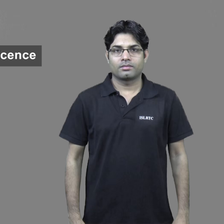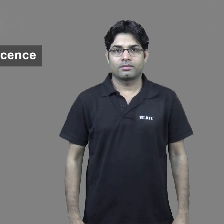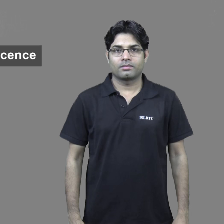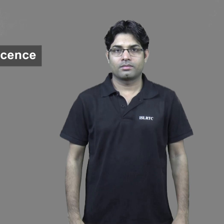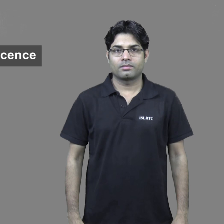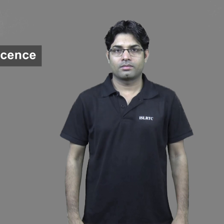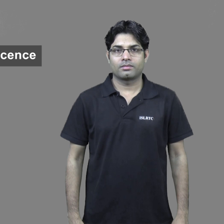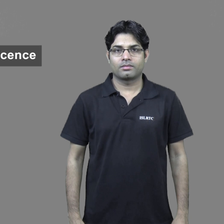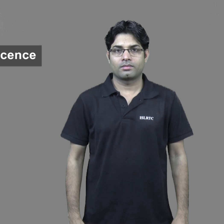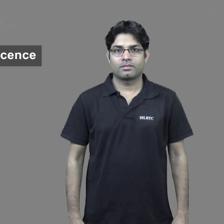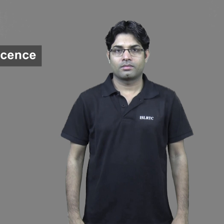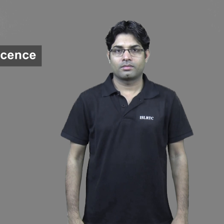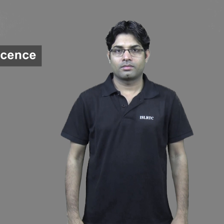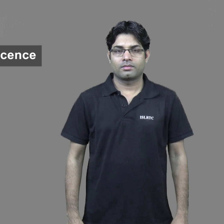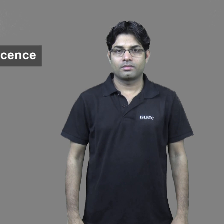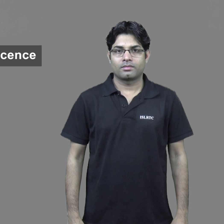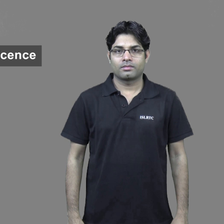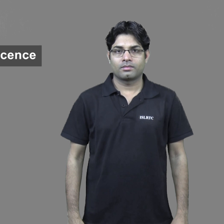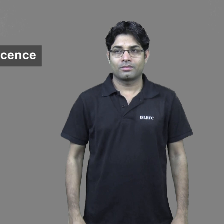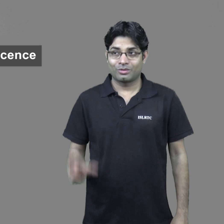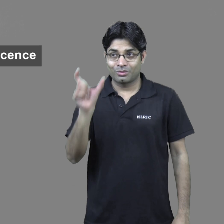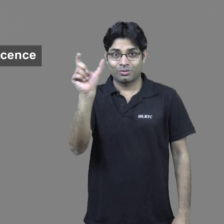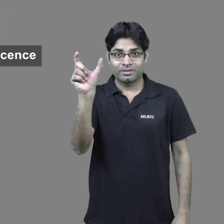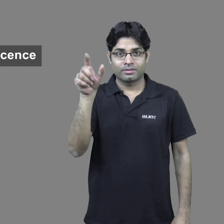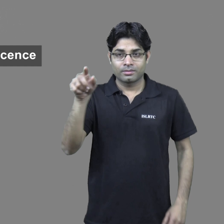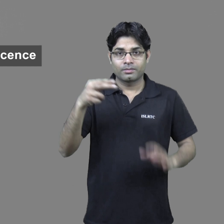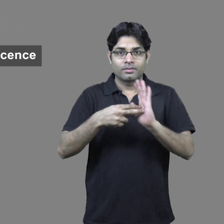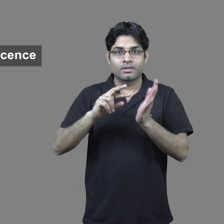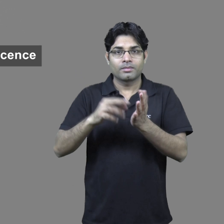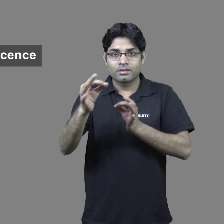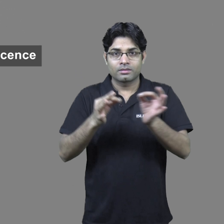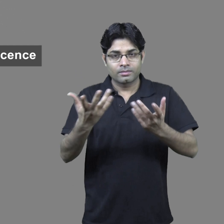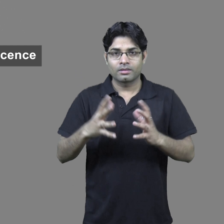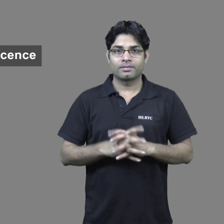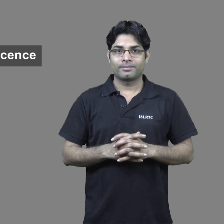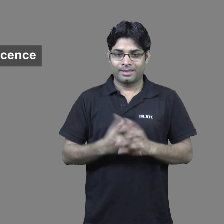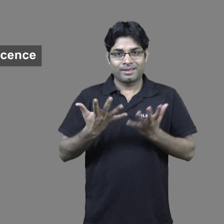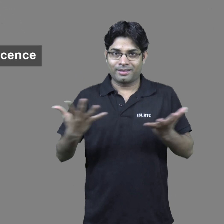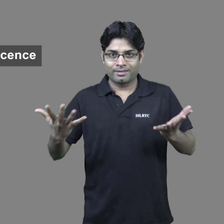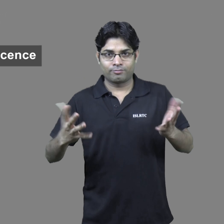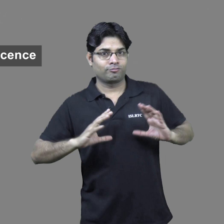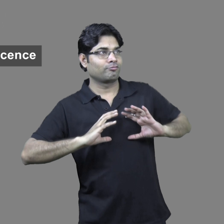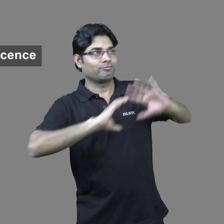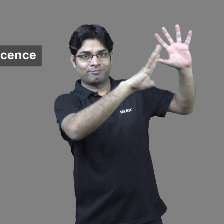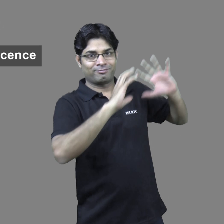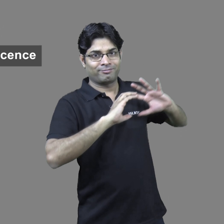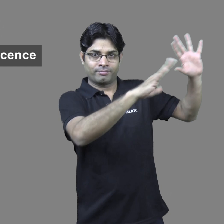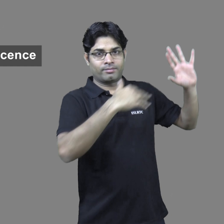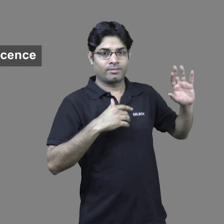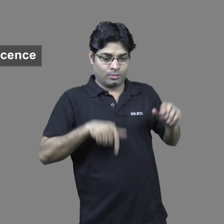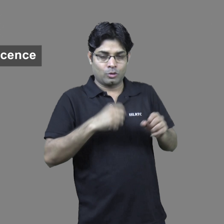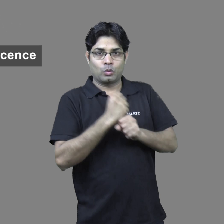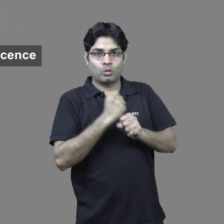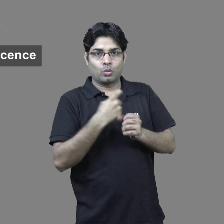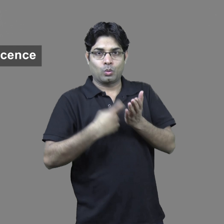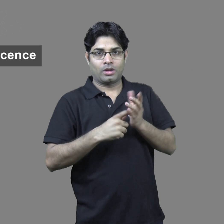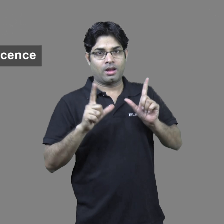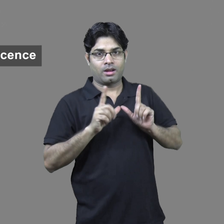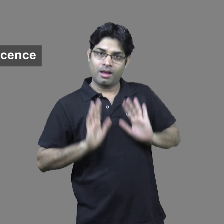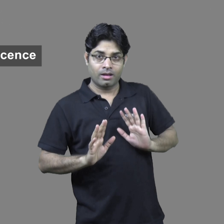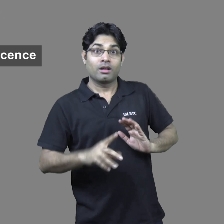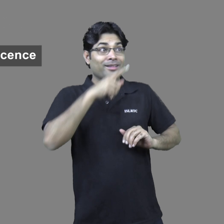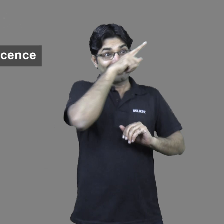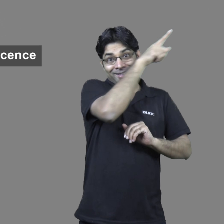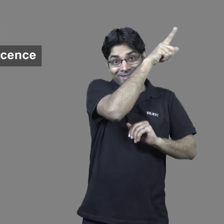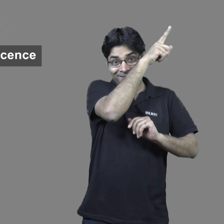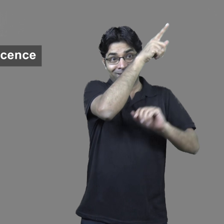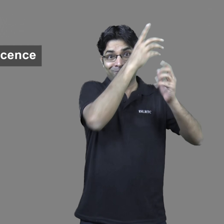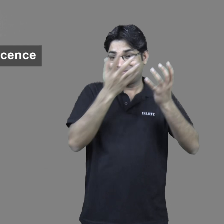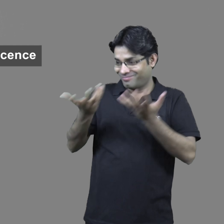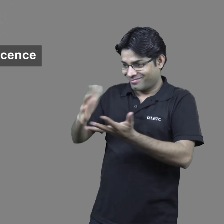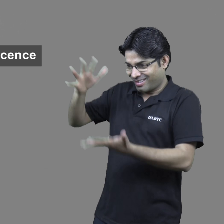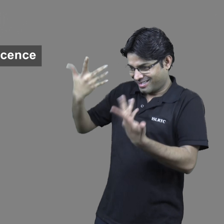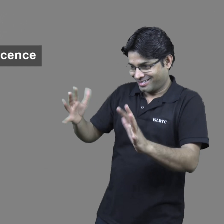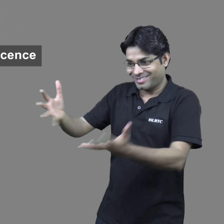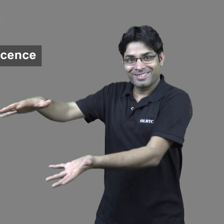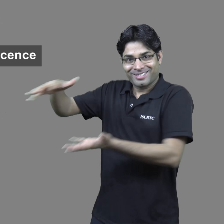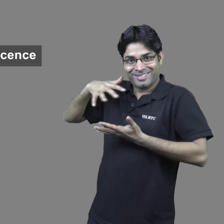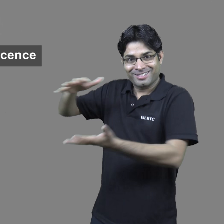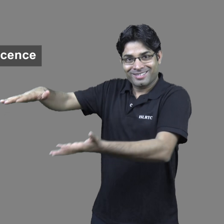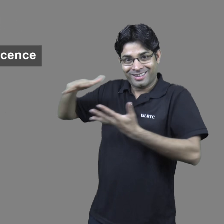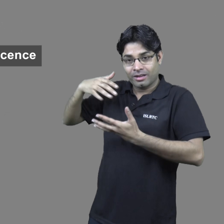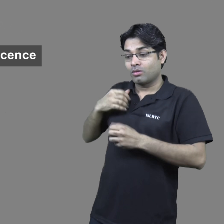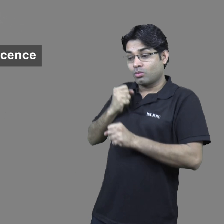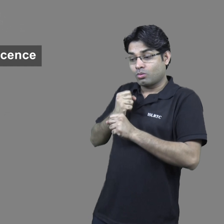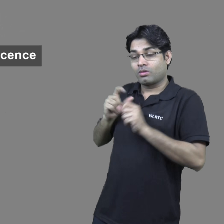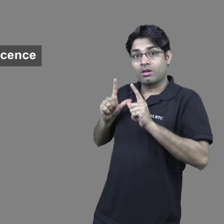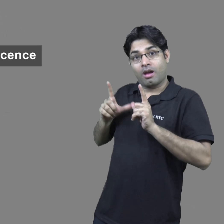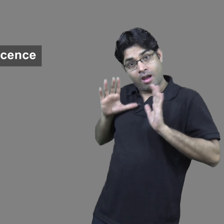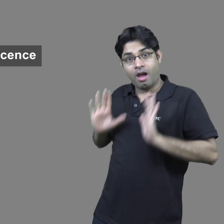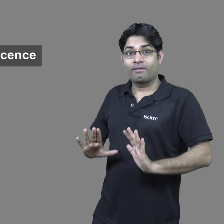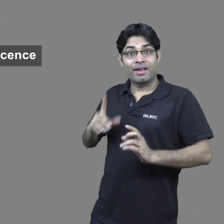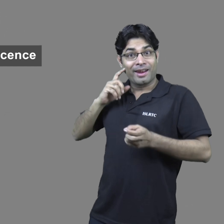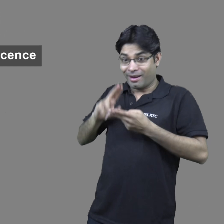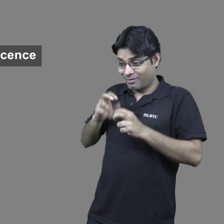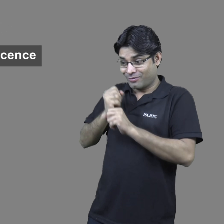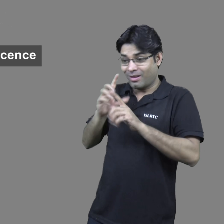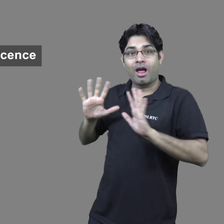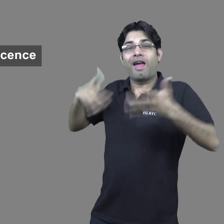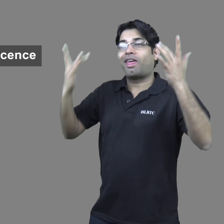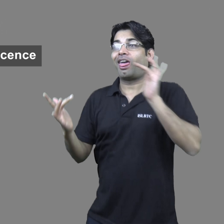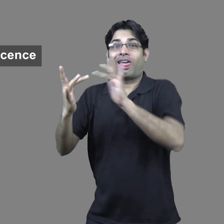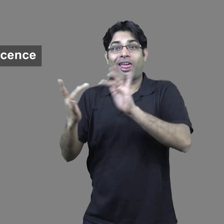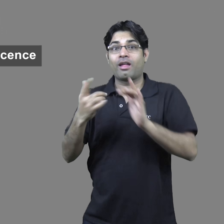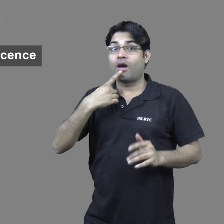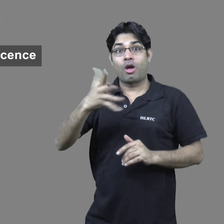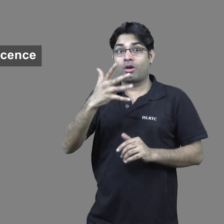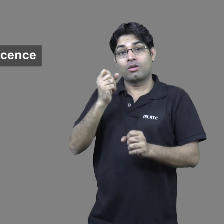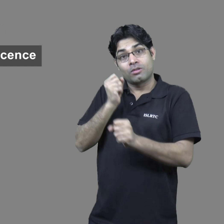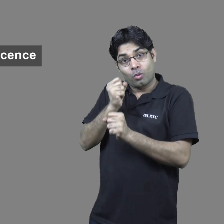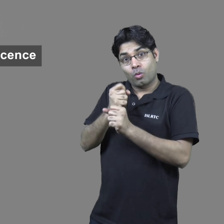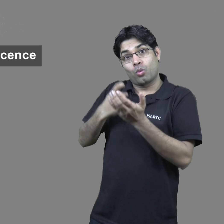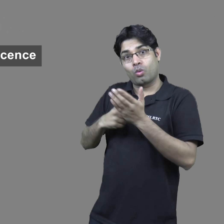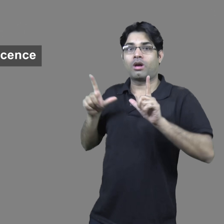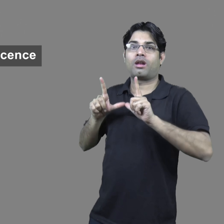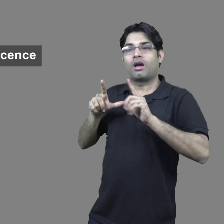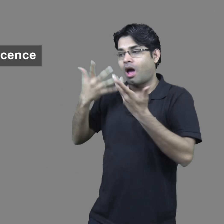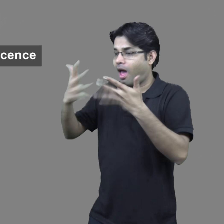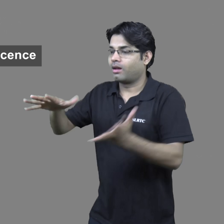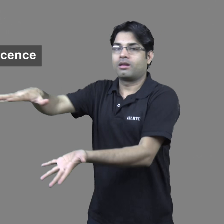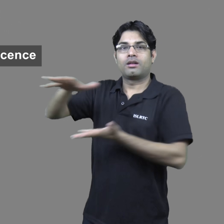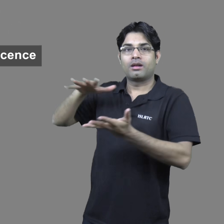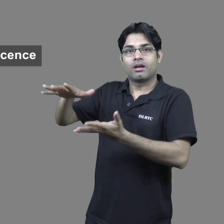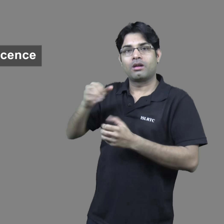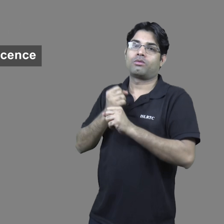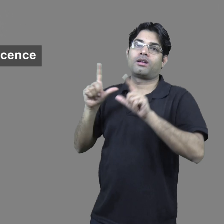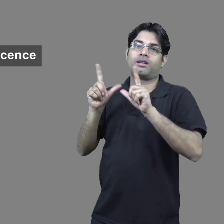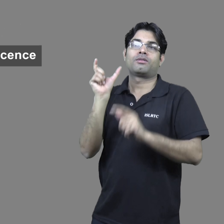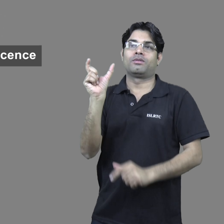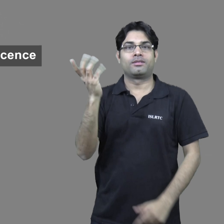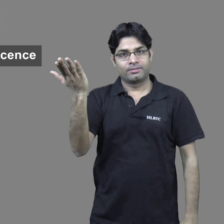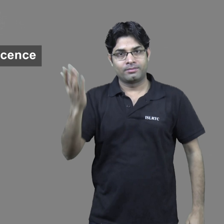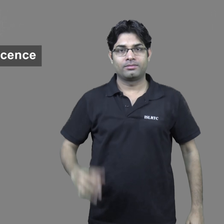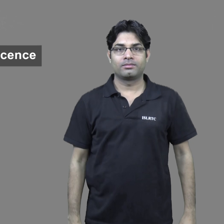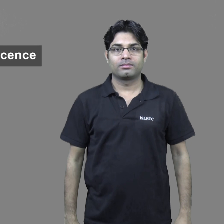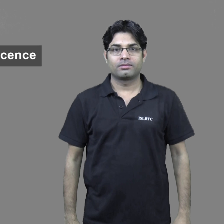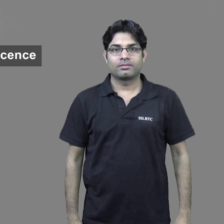Import Licence